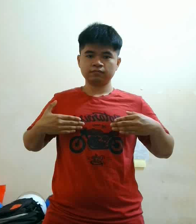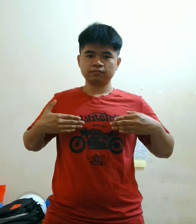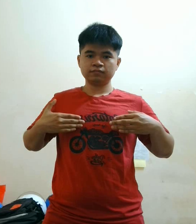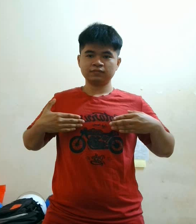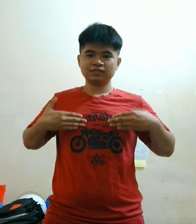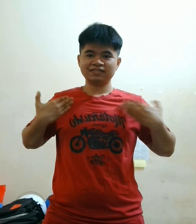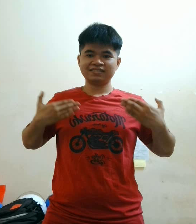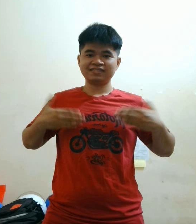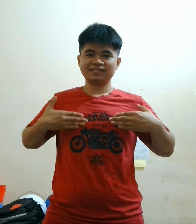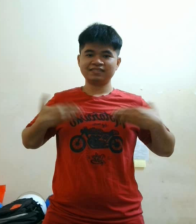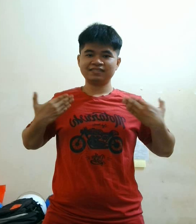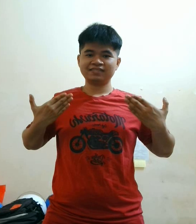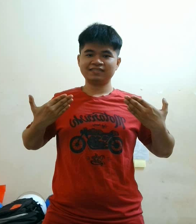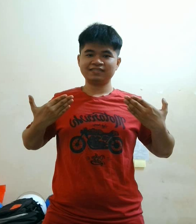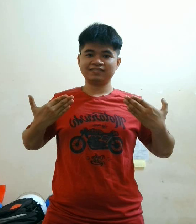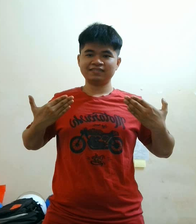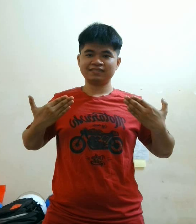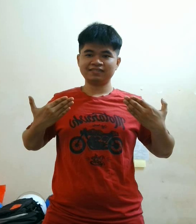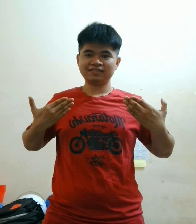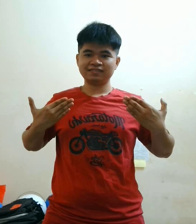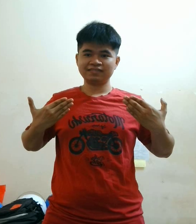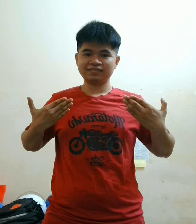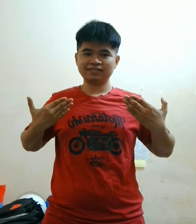vui ve